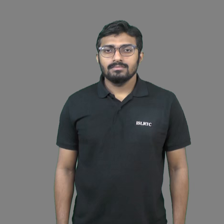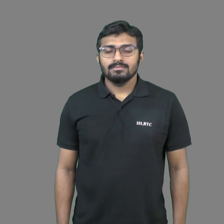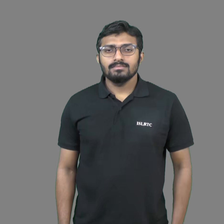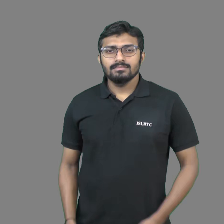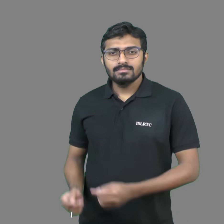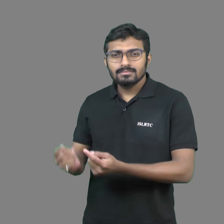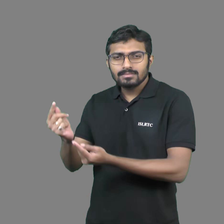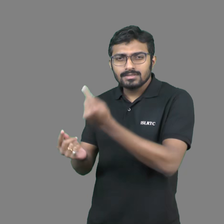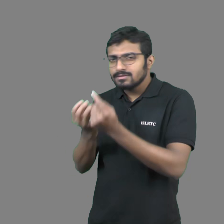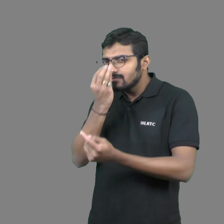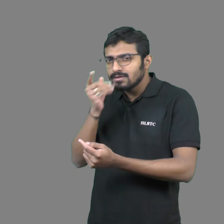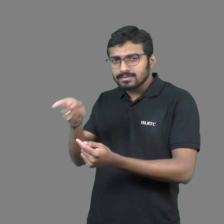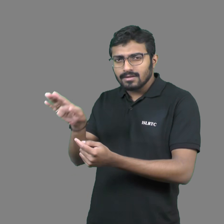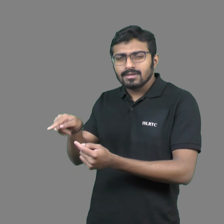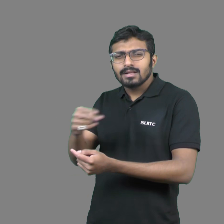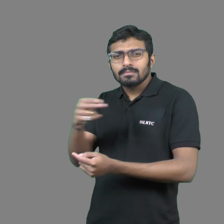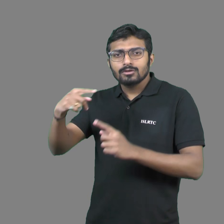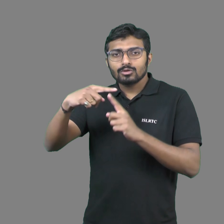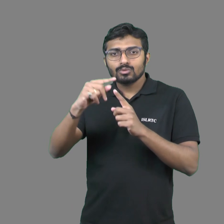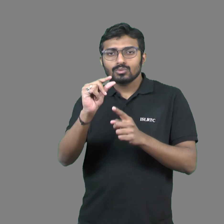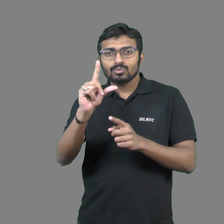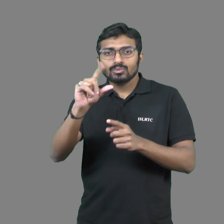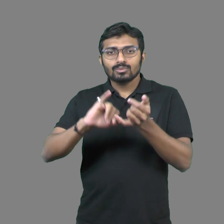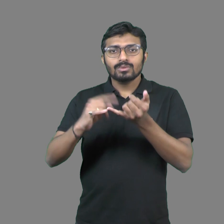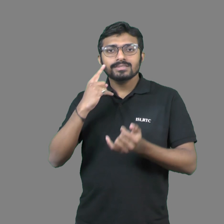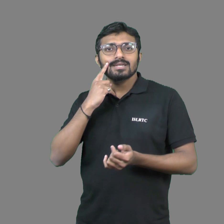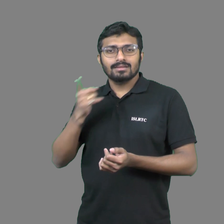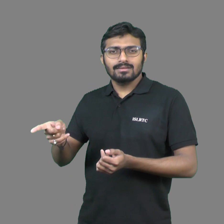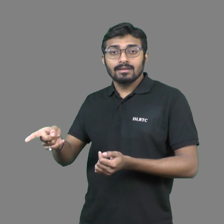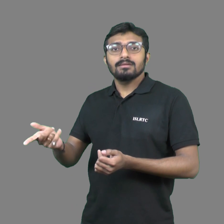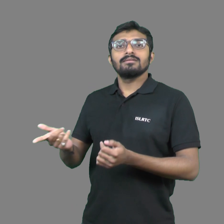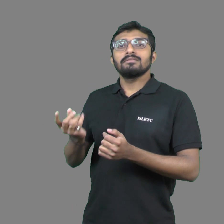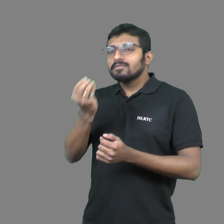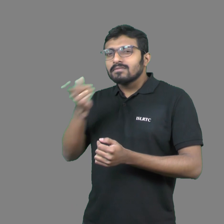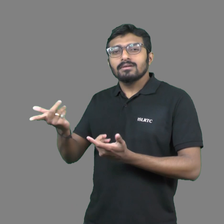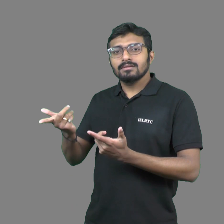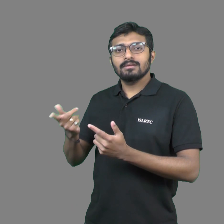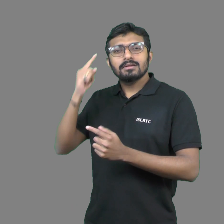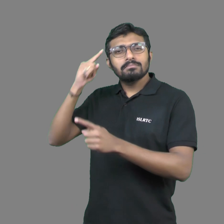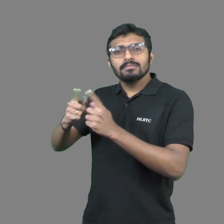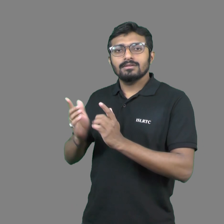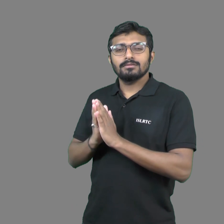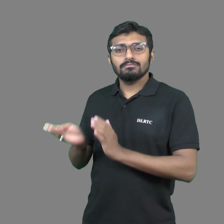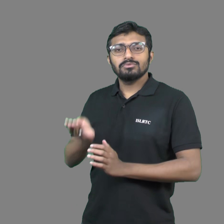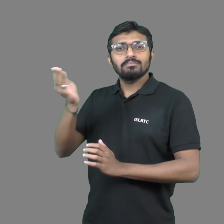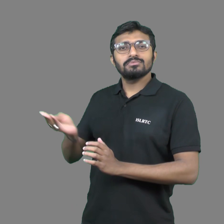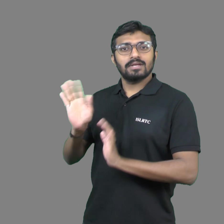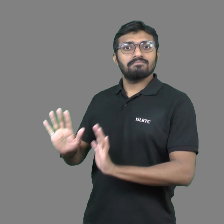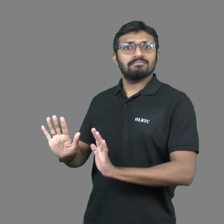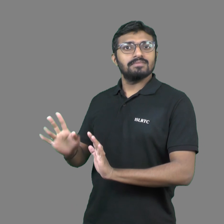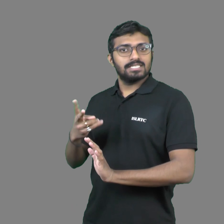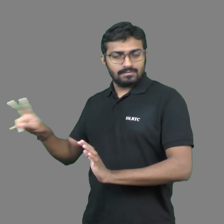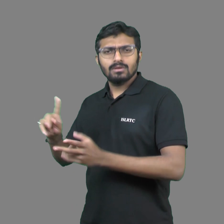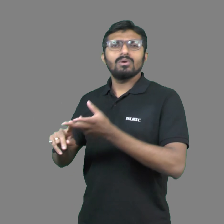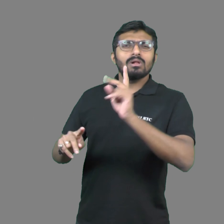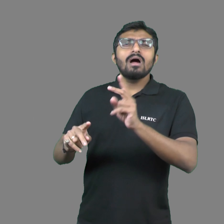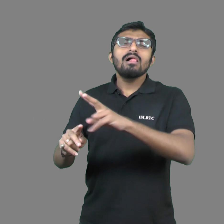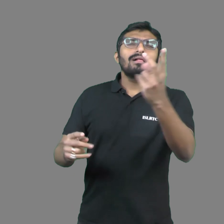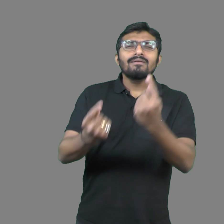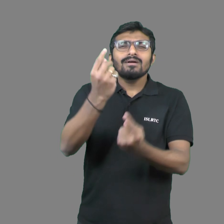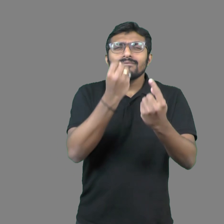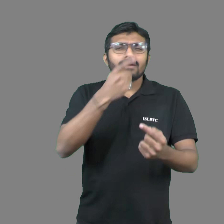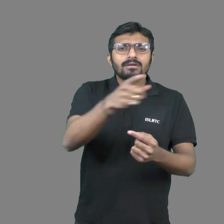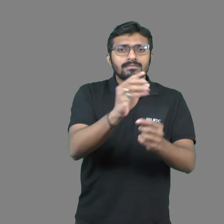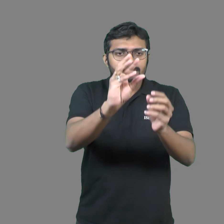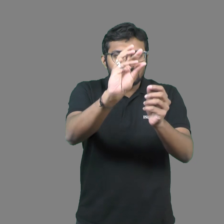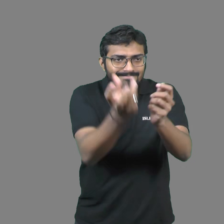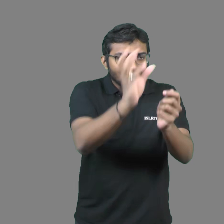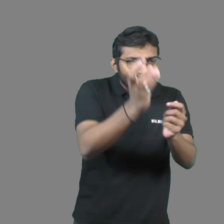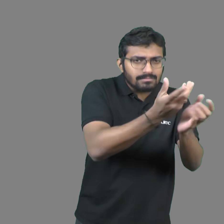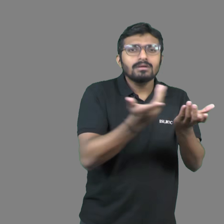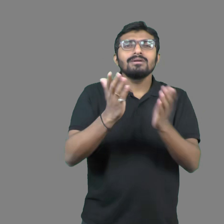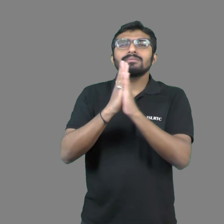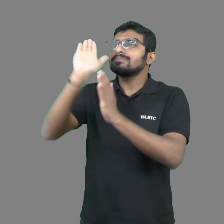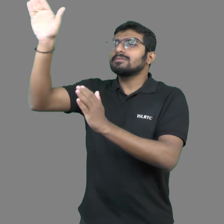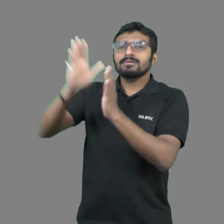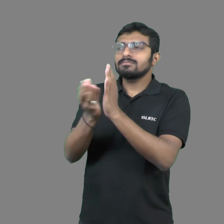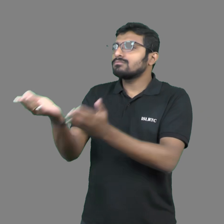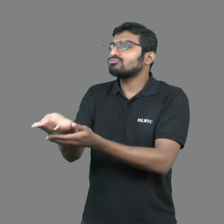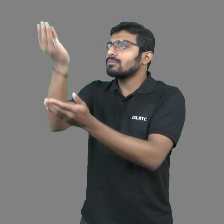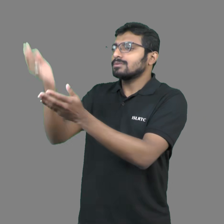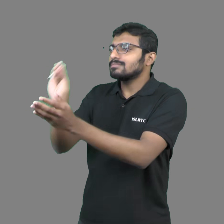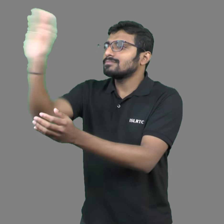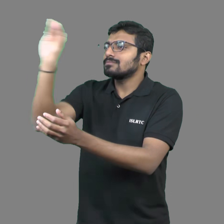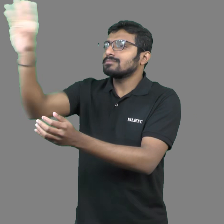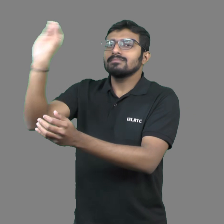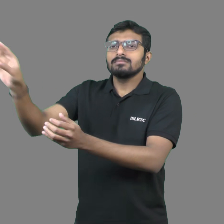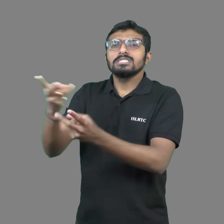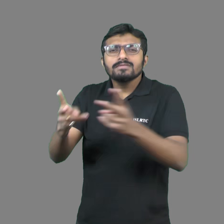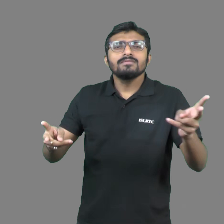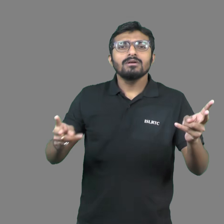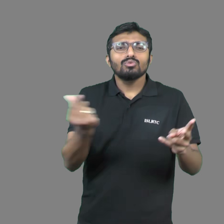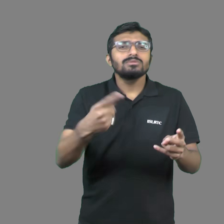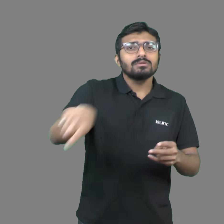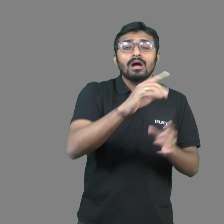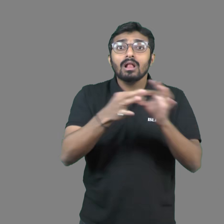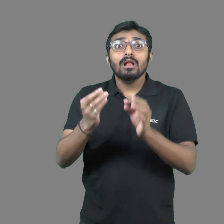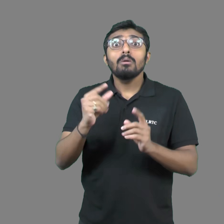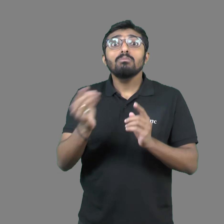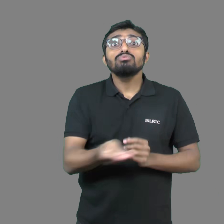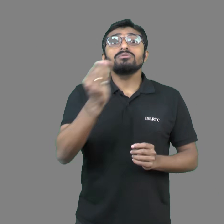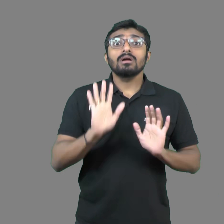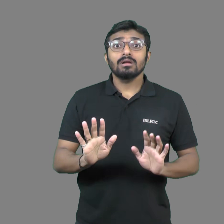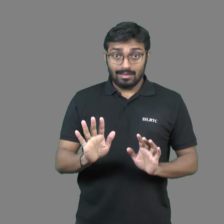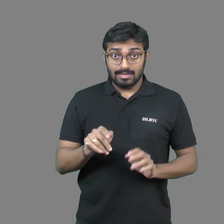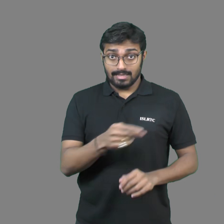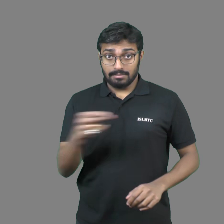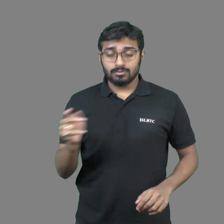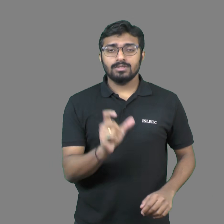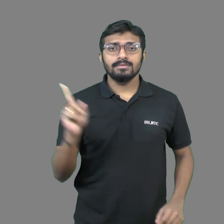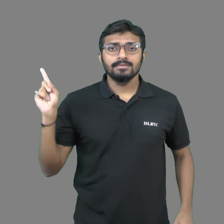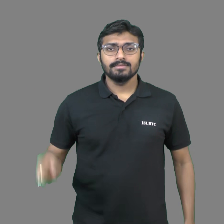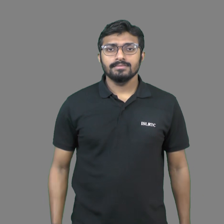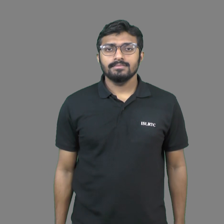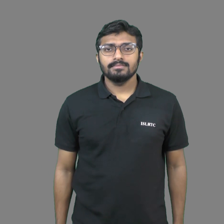Flowers For Religious Spiritual Importance